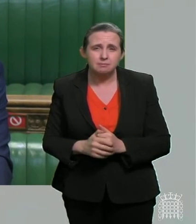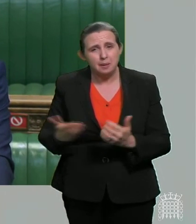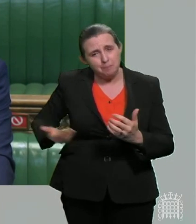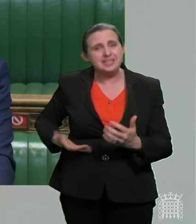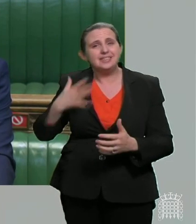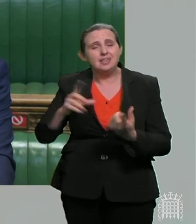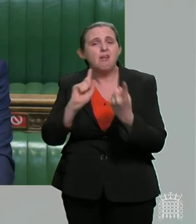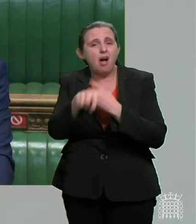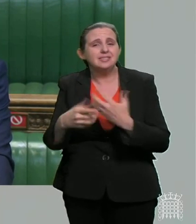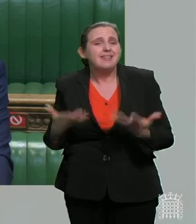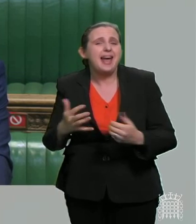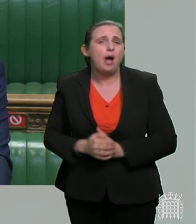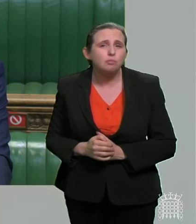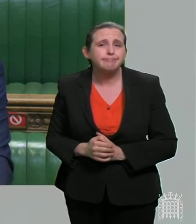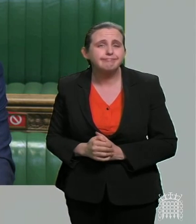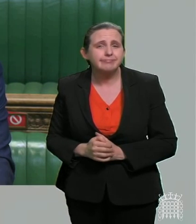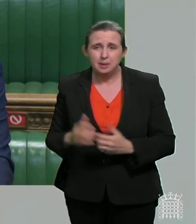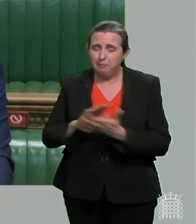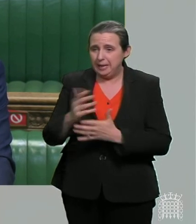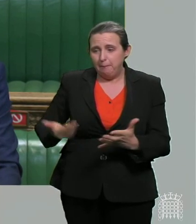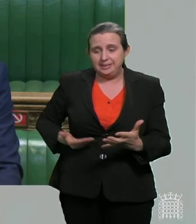As the British Chambers of Commerce says, businesses